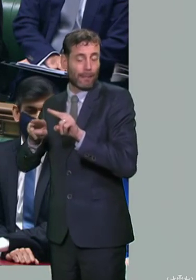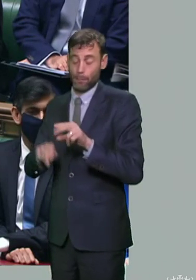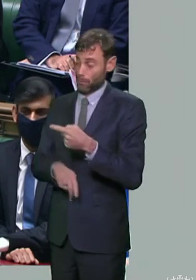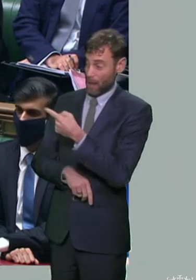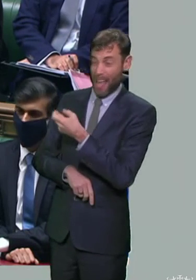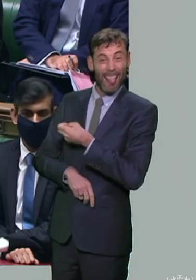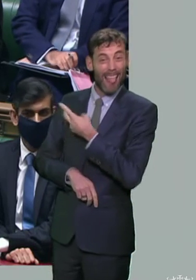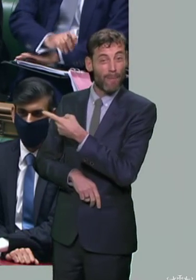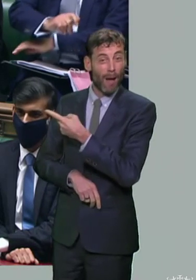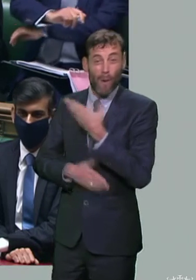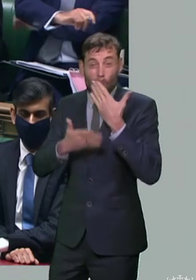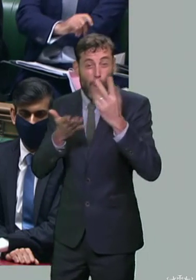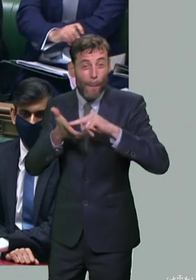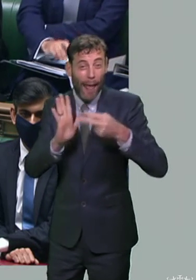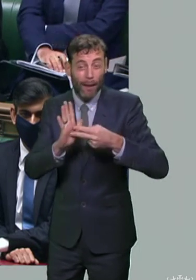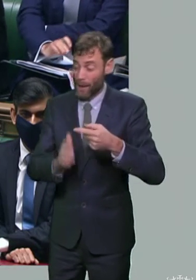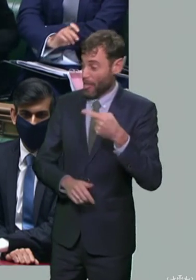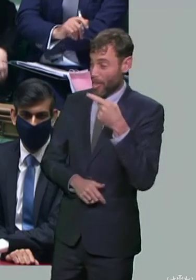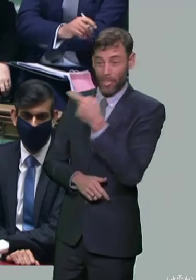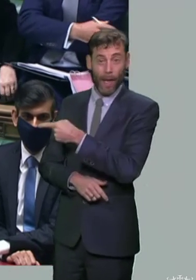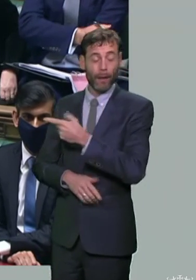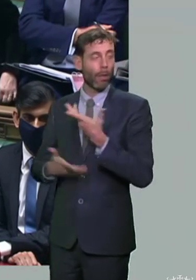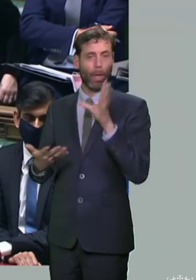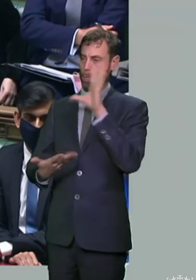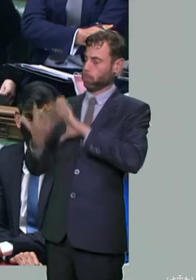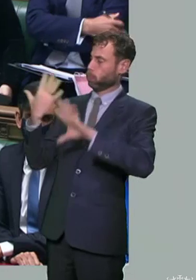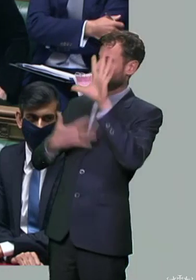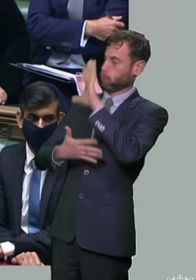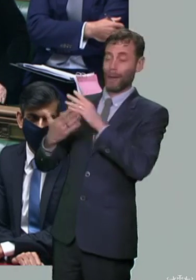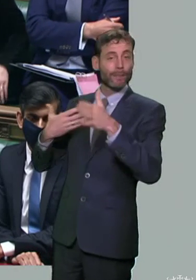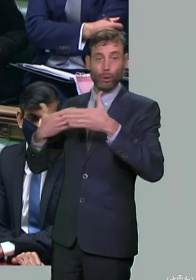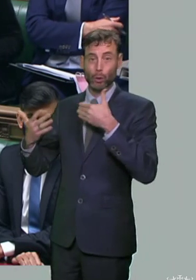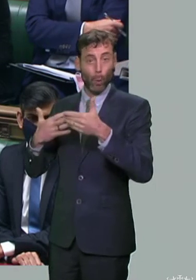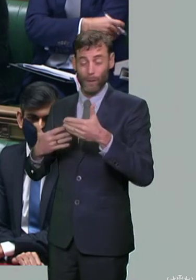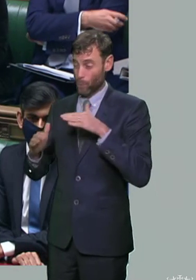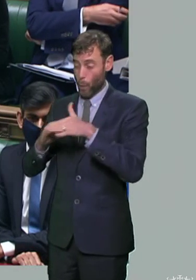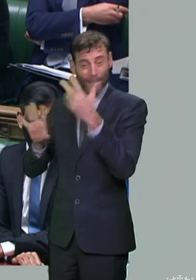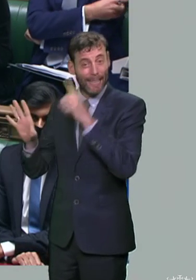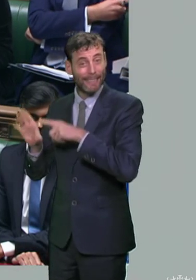It has spent decades failing to address this.